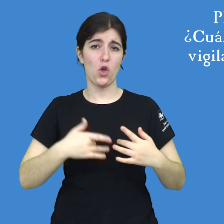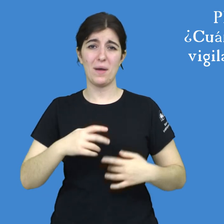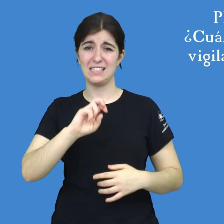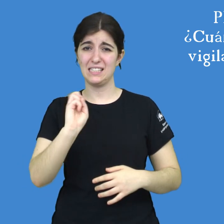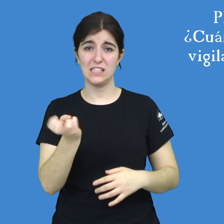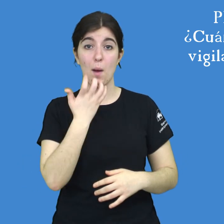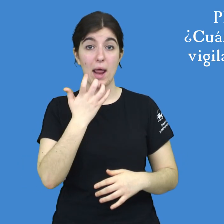etc